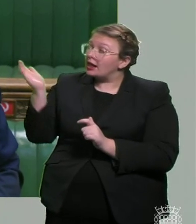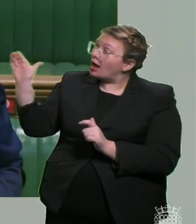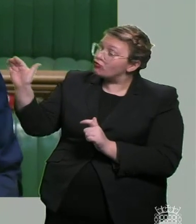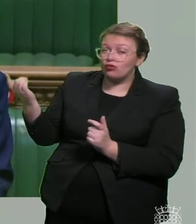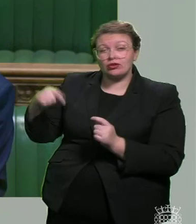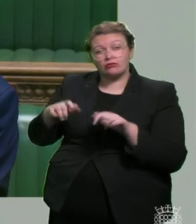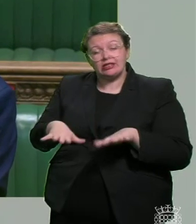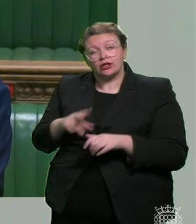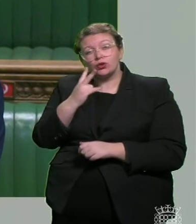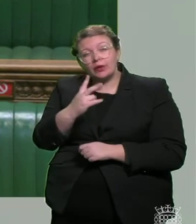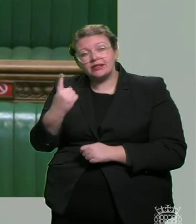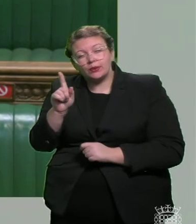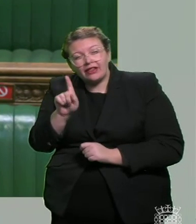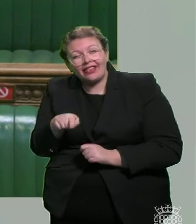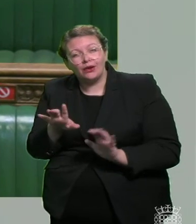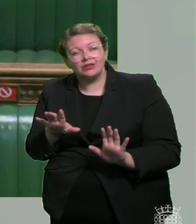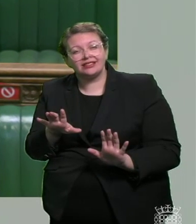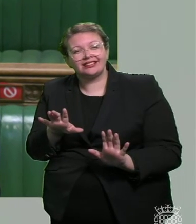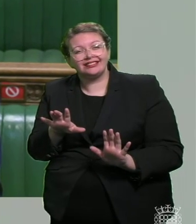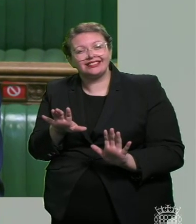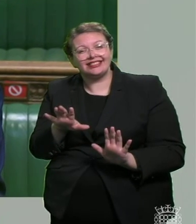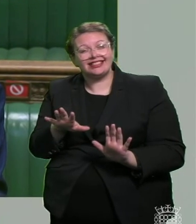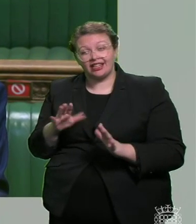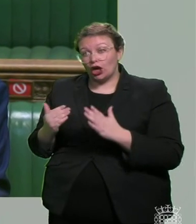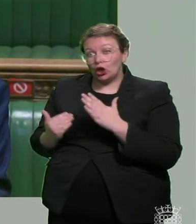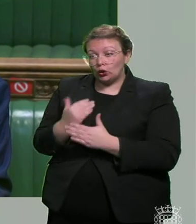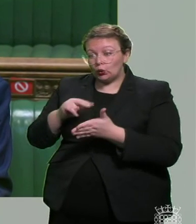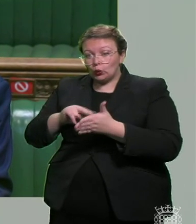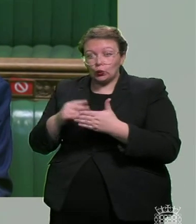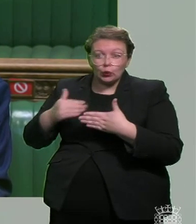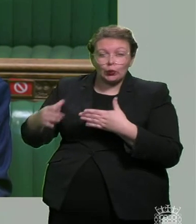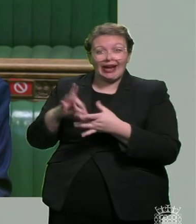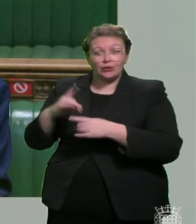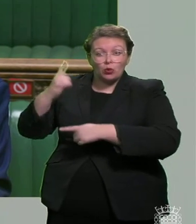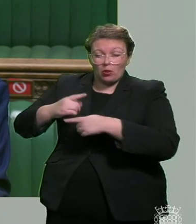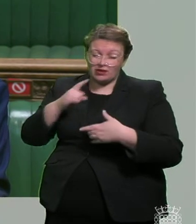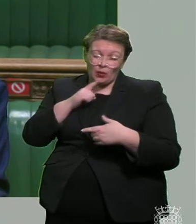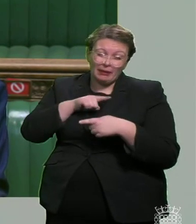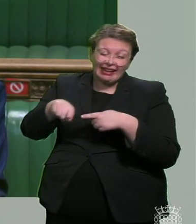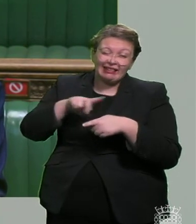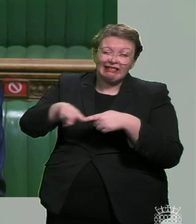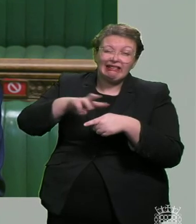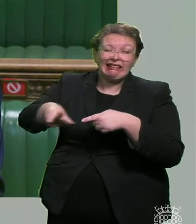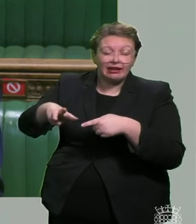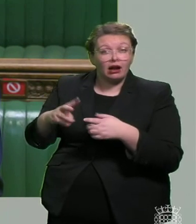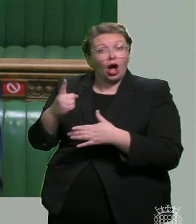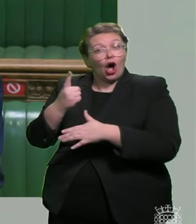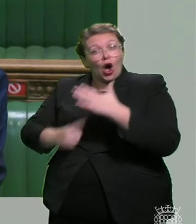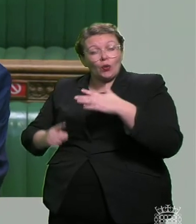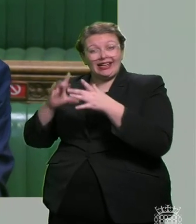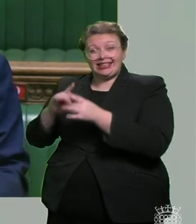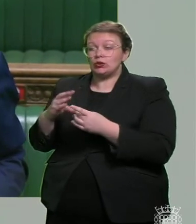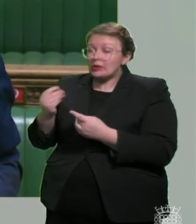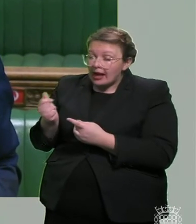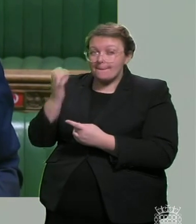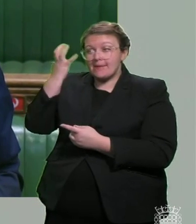The Prime Minister’s new border arrangements are still weeks away from being implemented and will only affect direct flights from some countries.